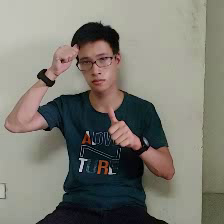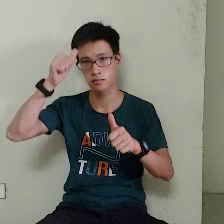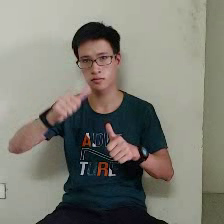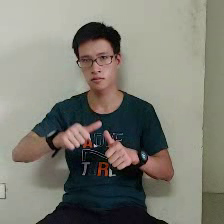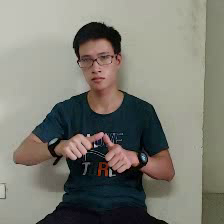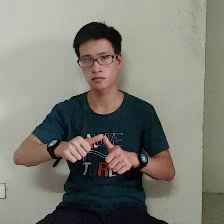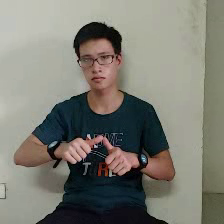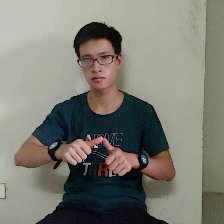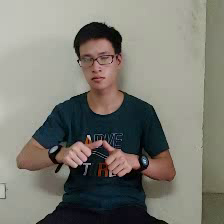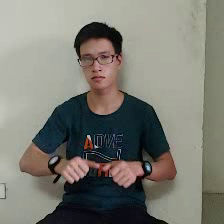Nhớ